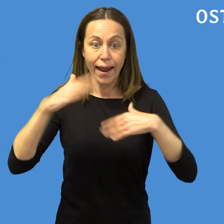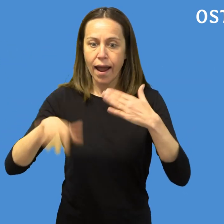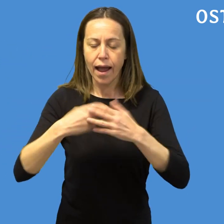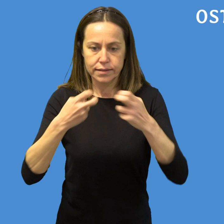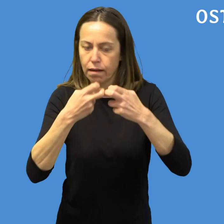hasta